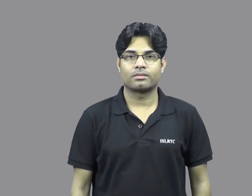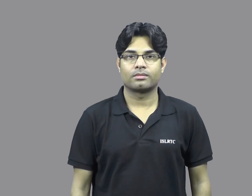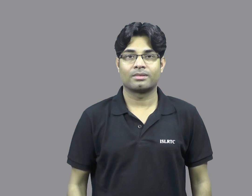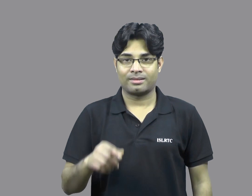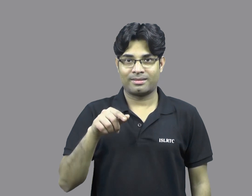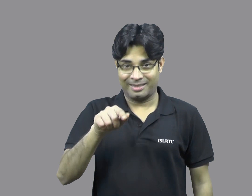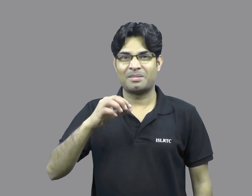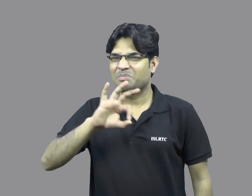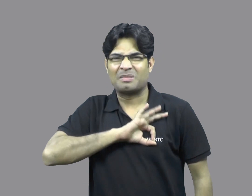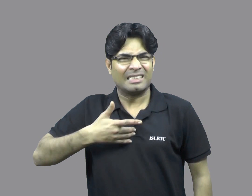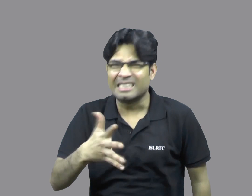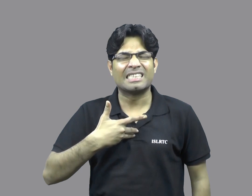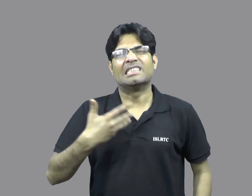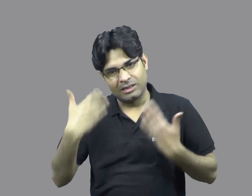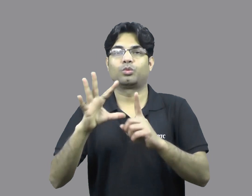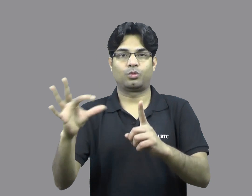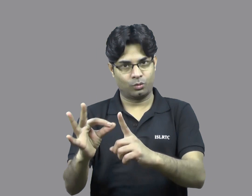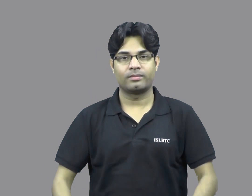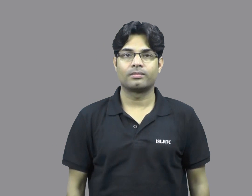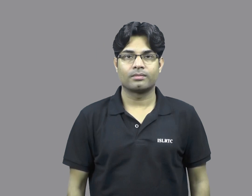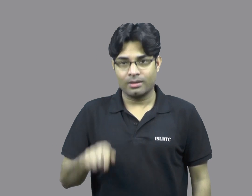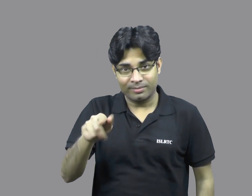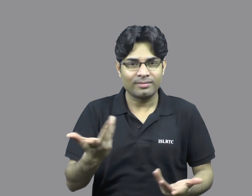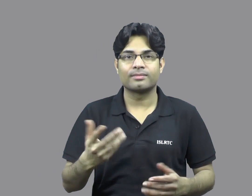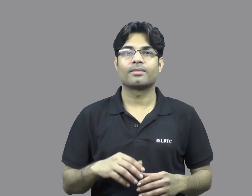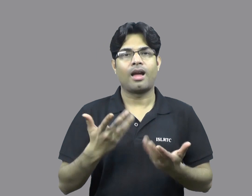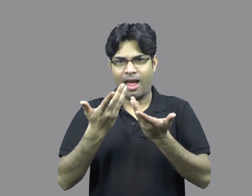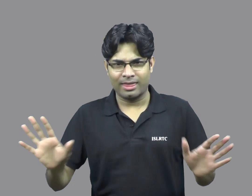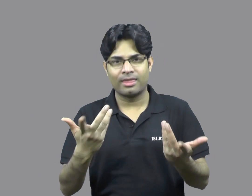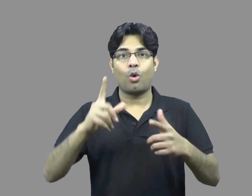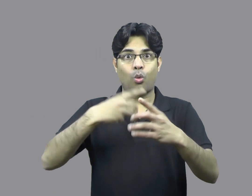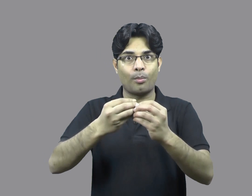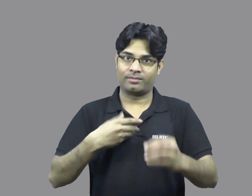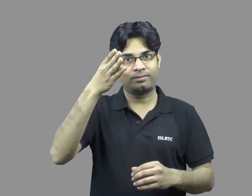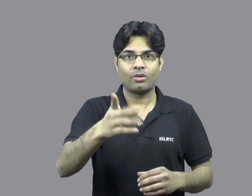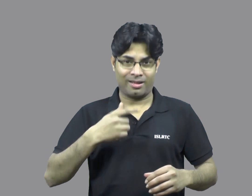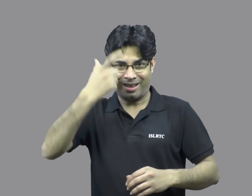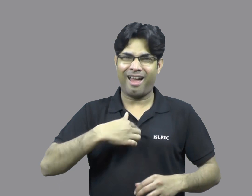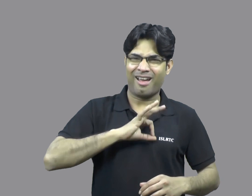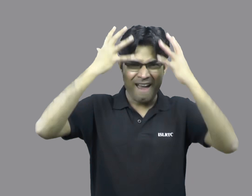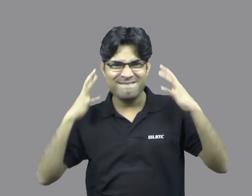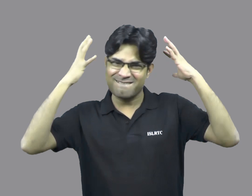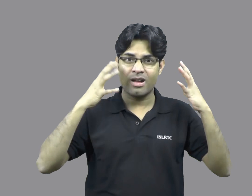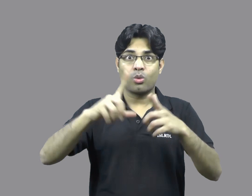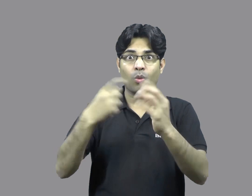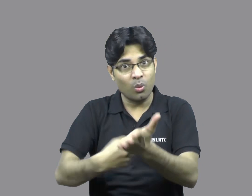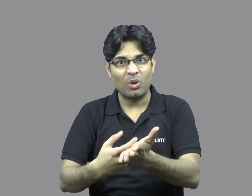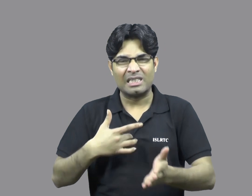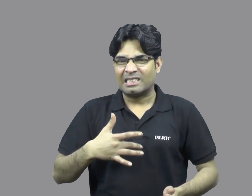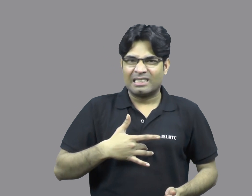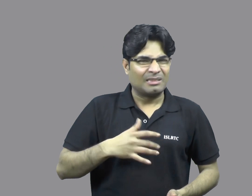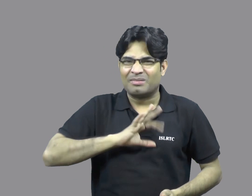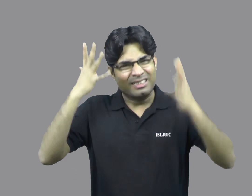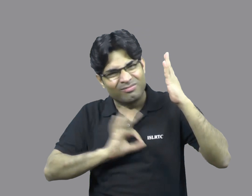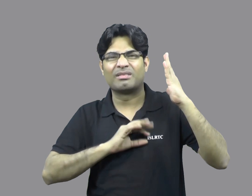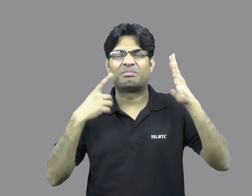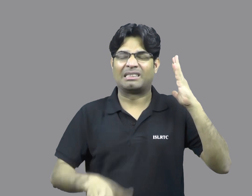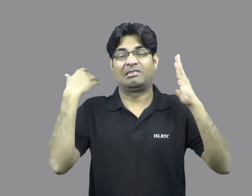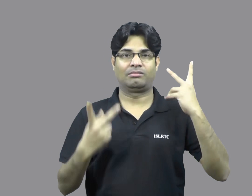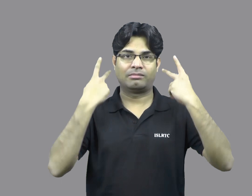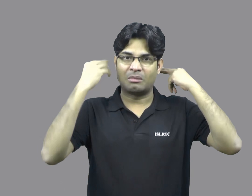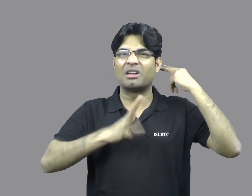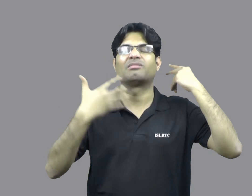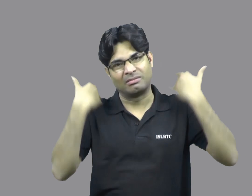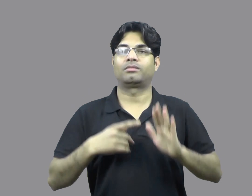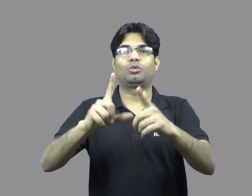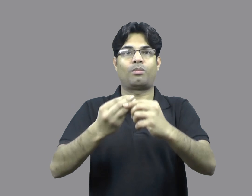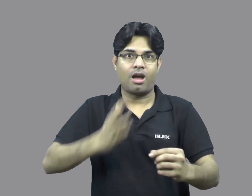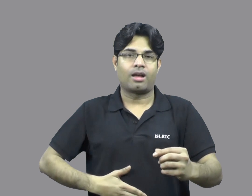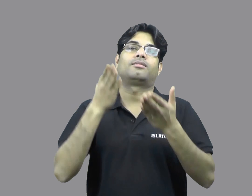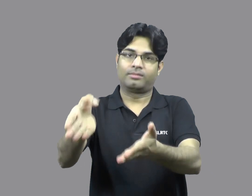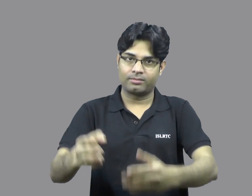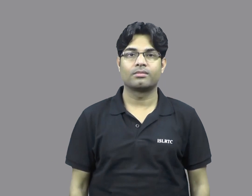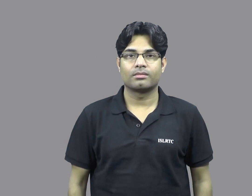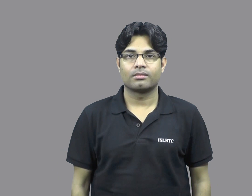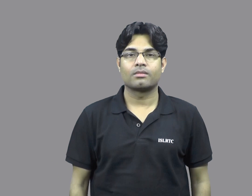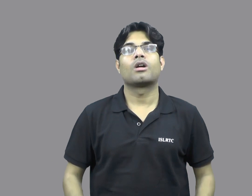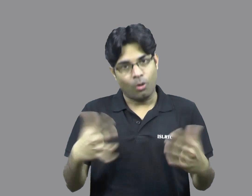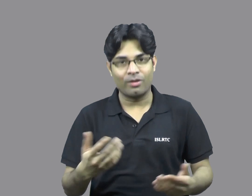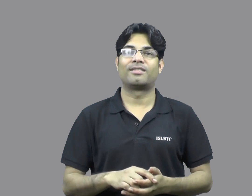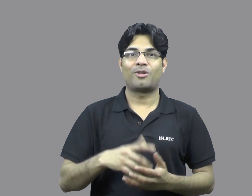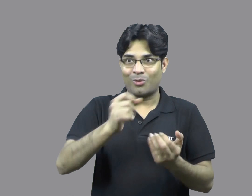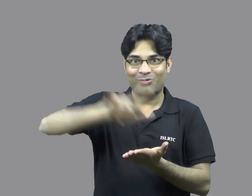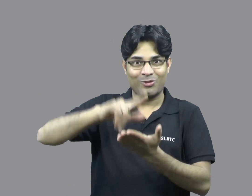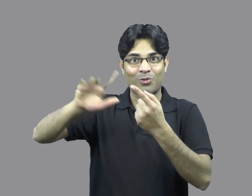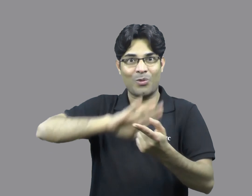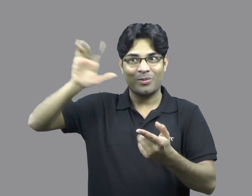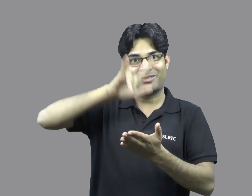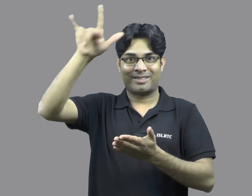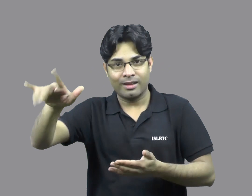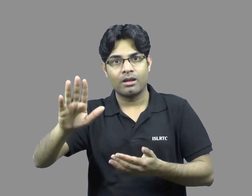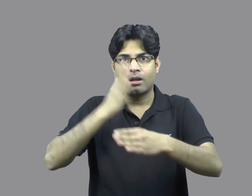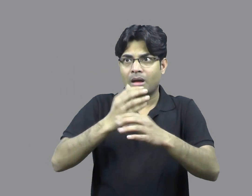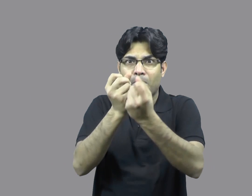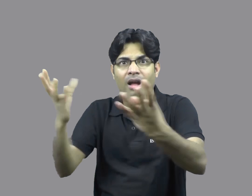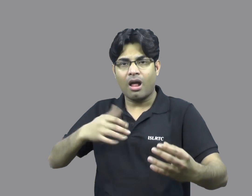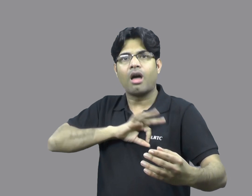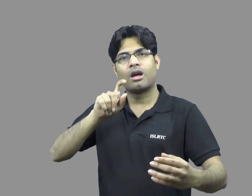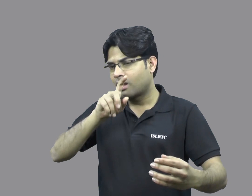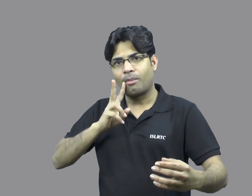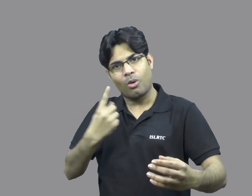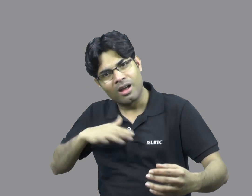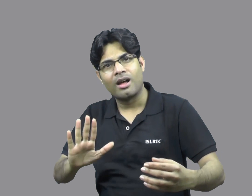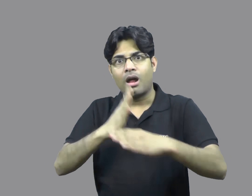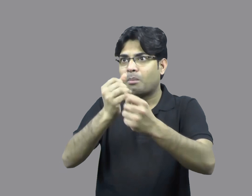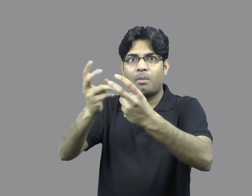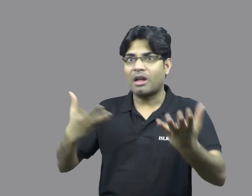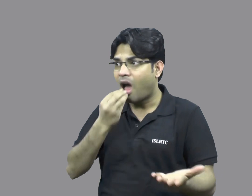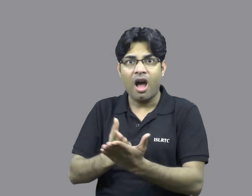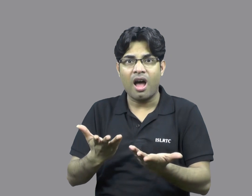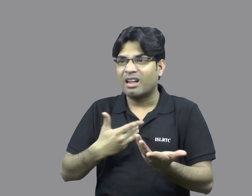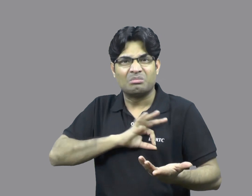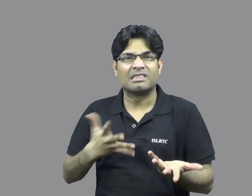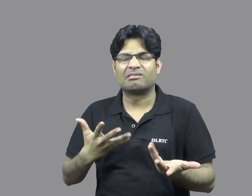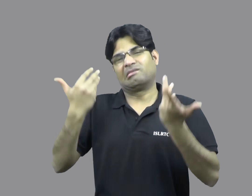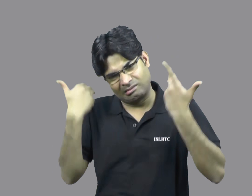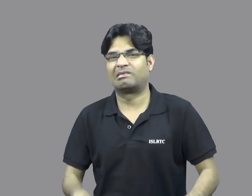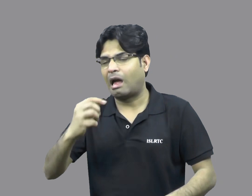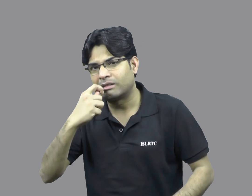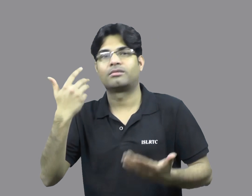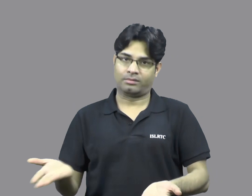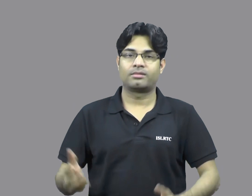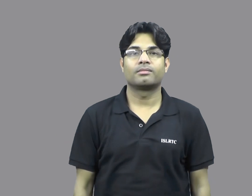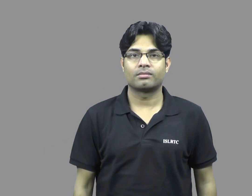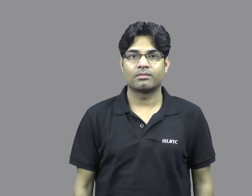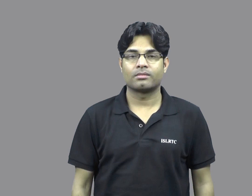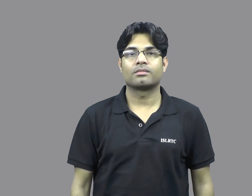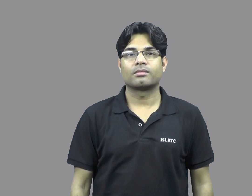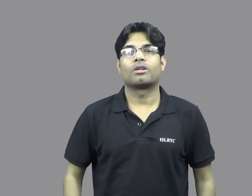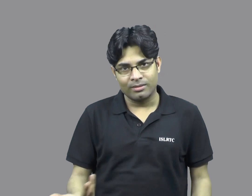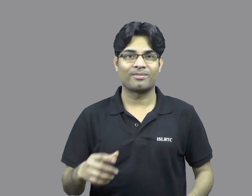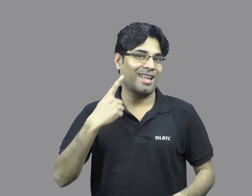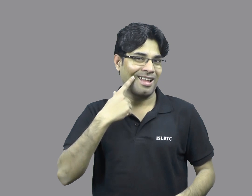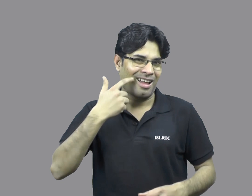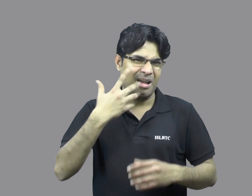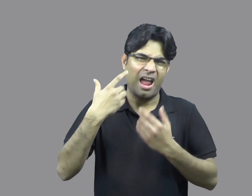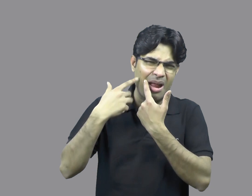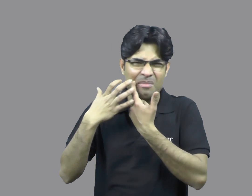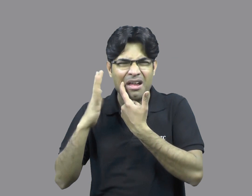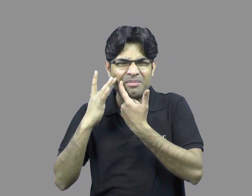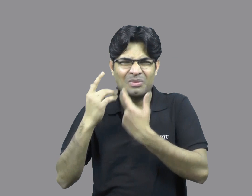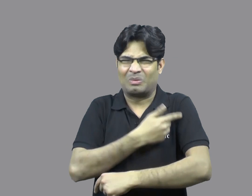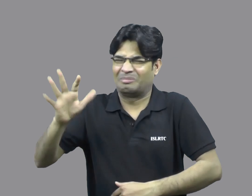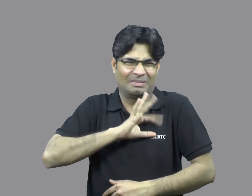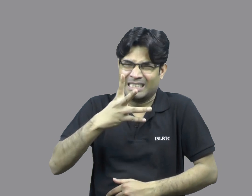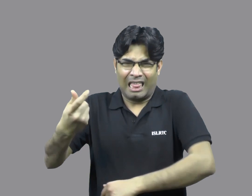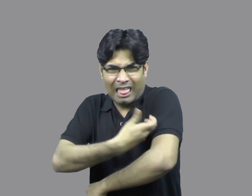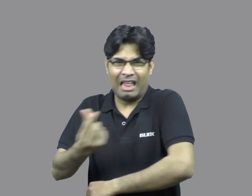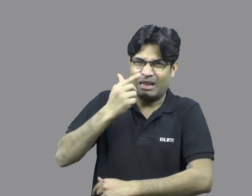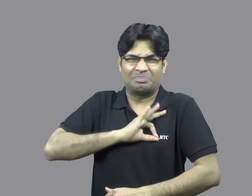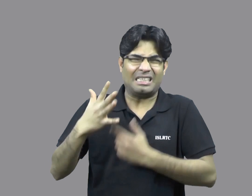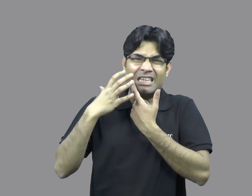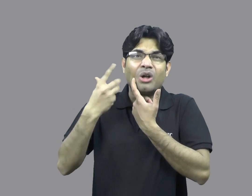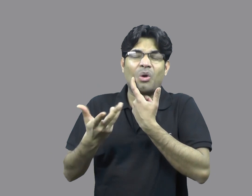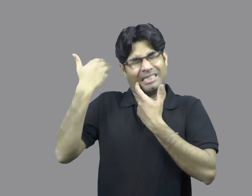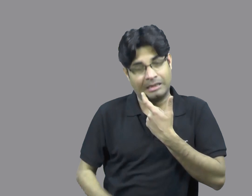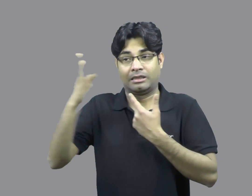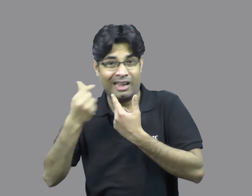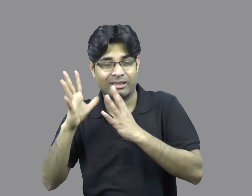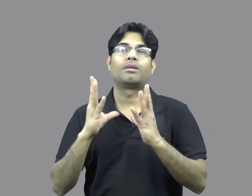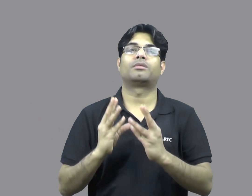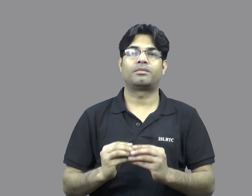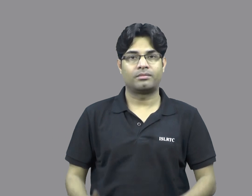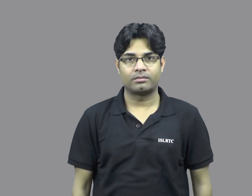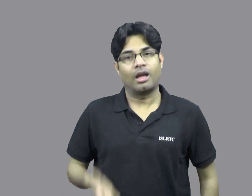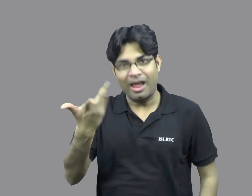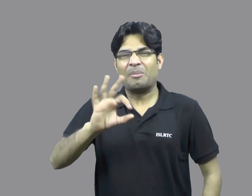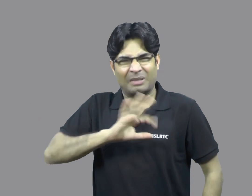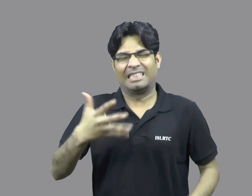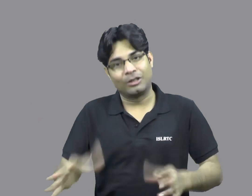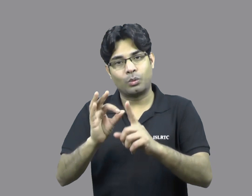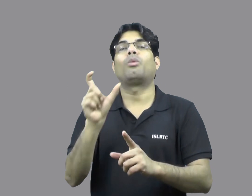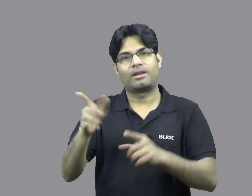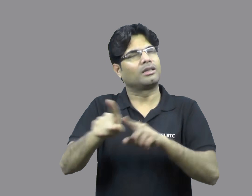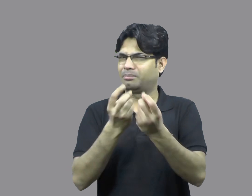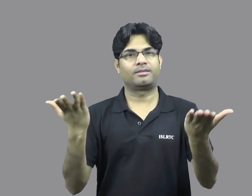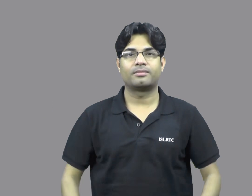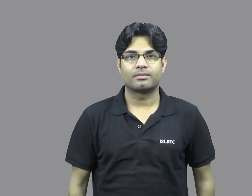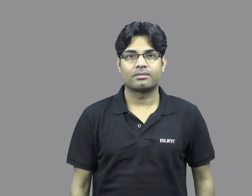Bite the bullet